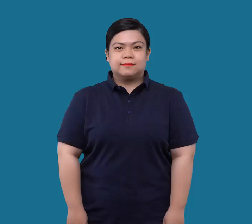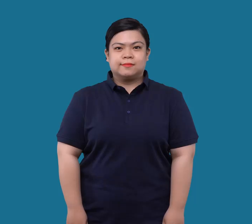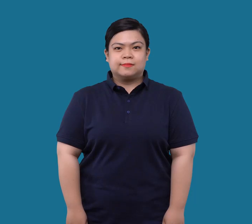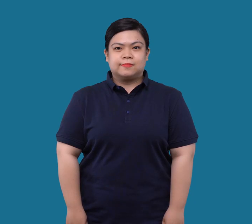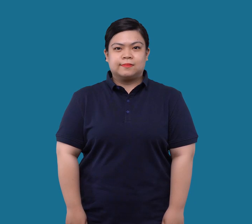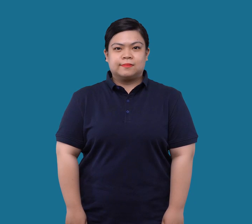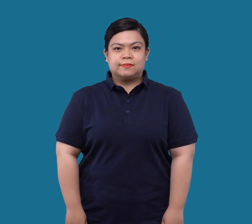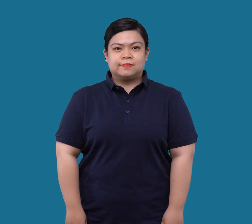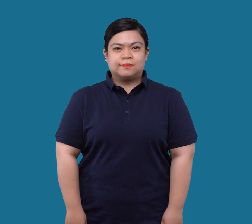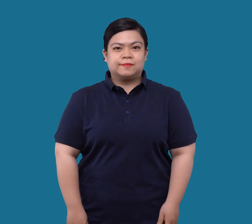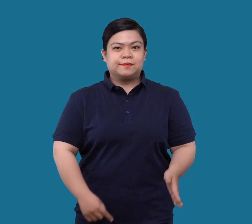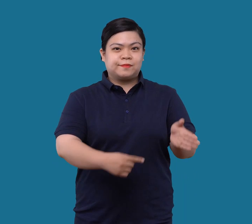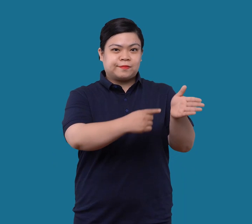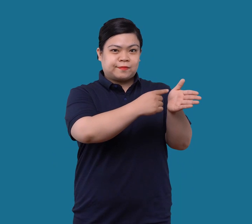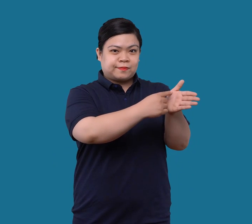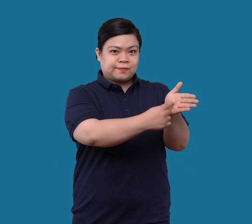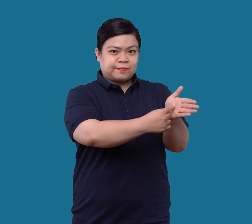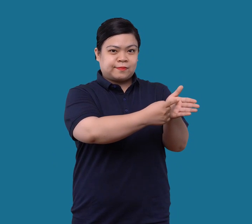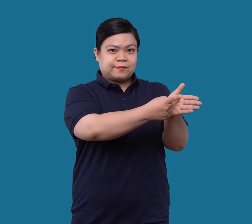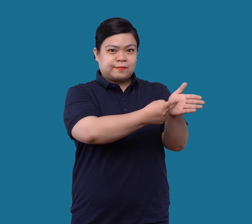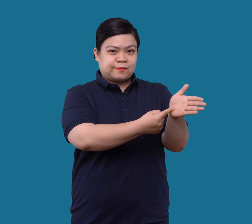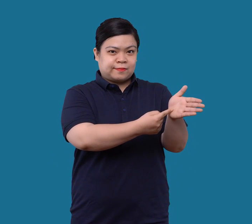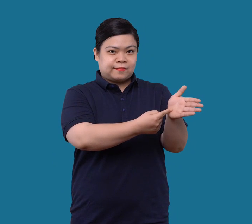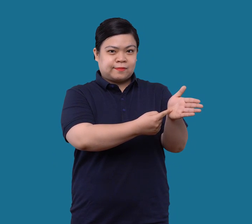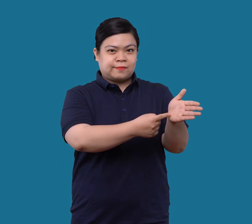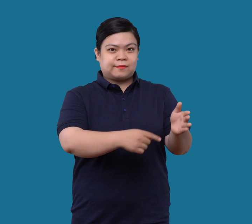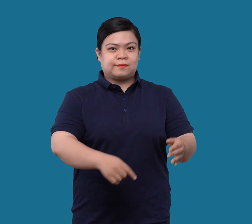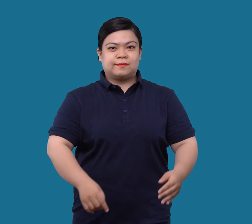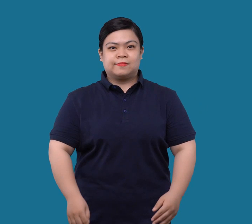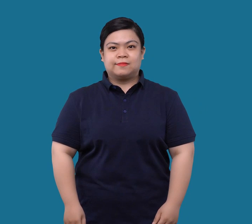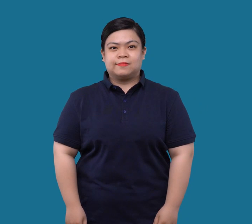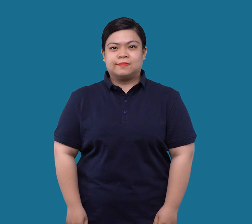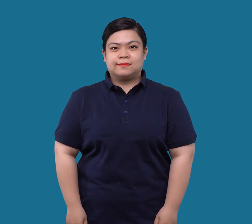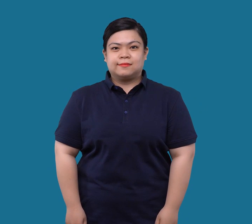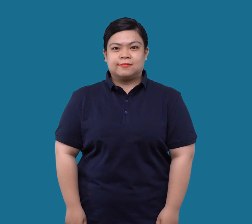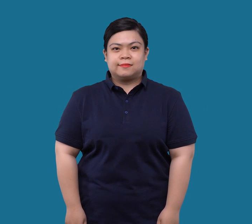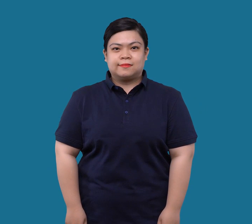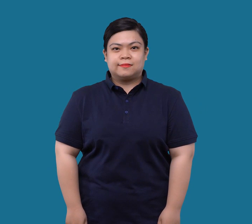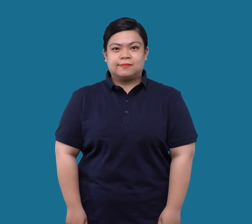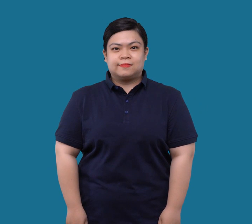bảng nhân